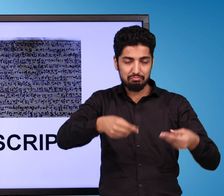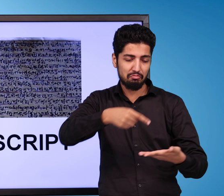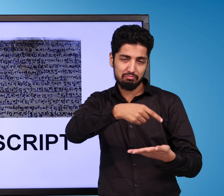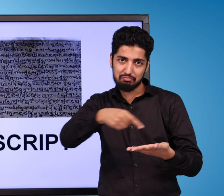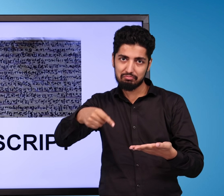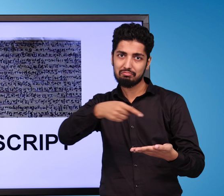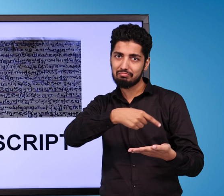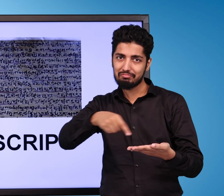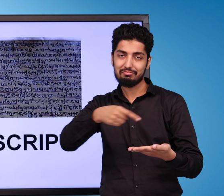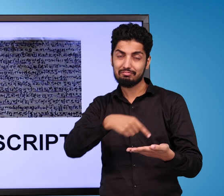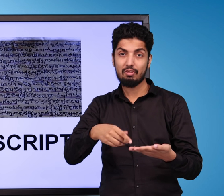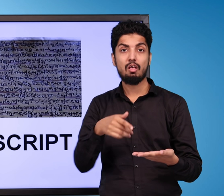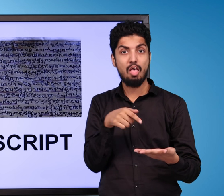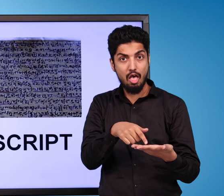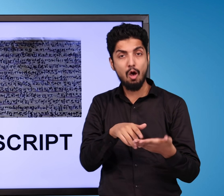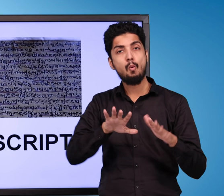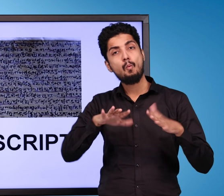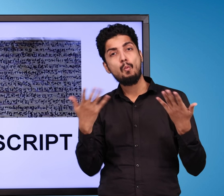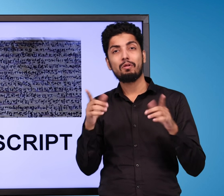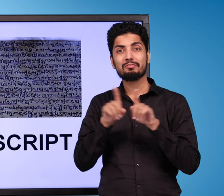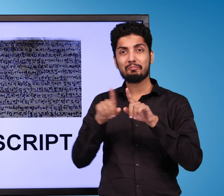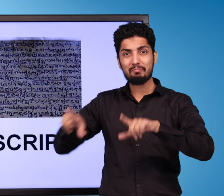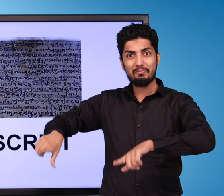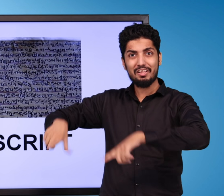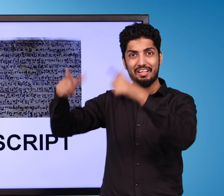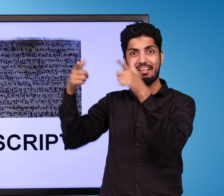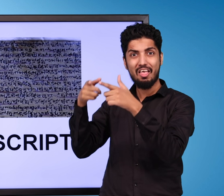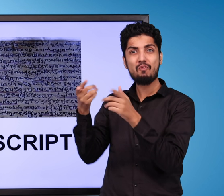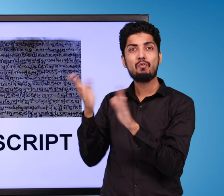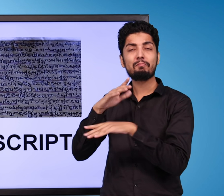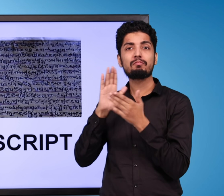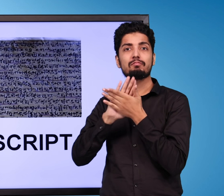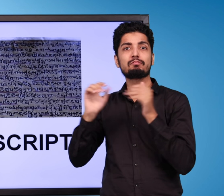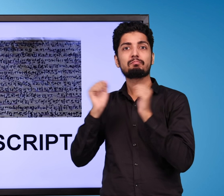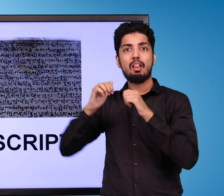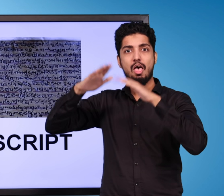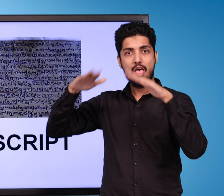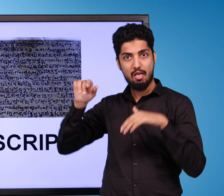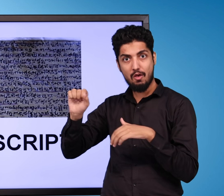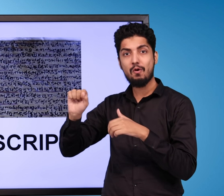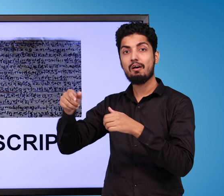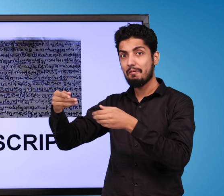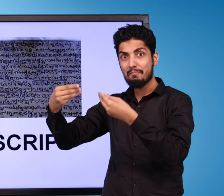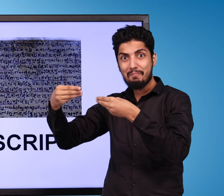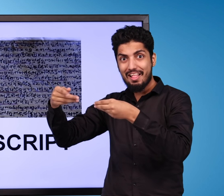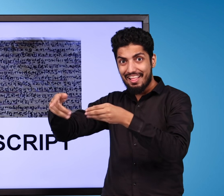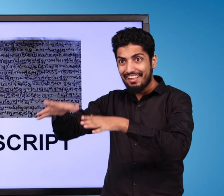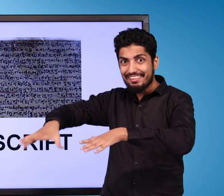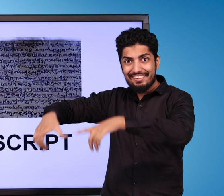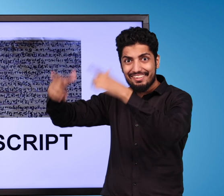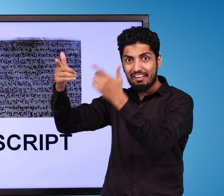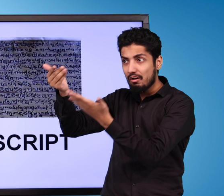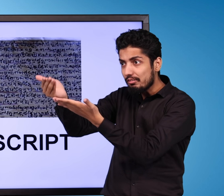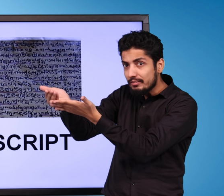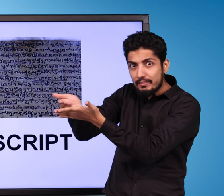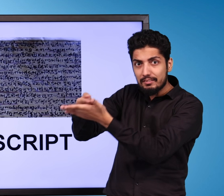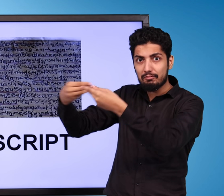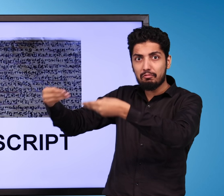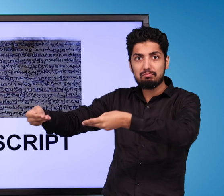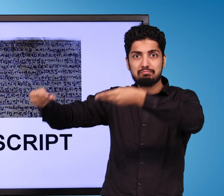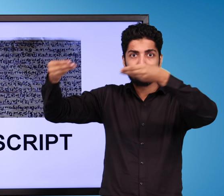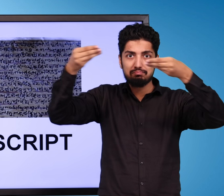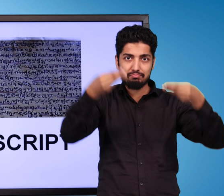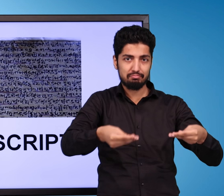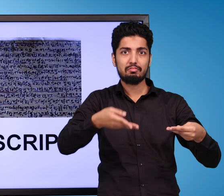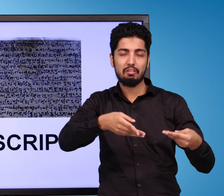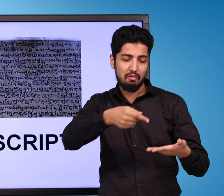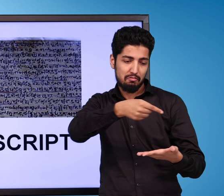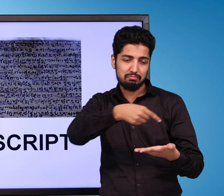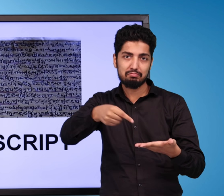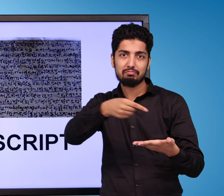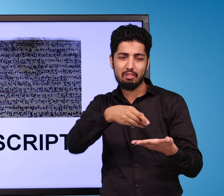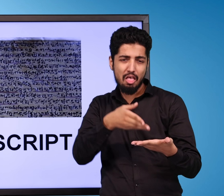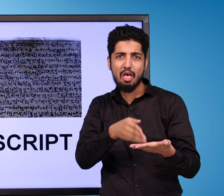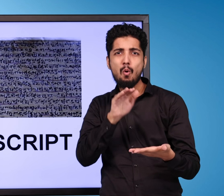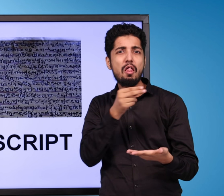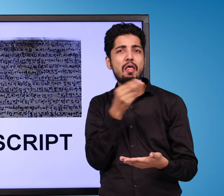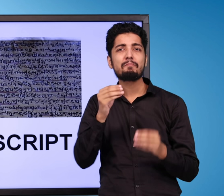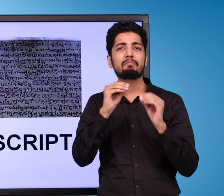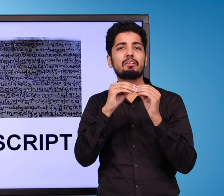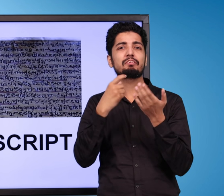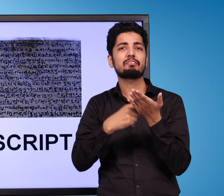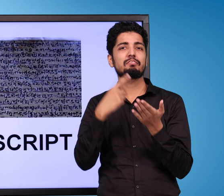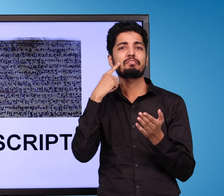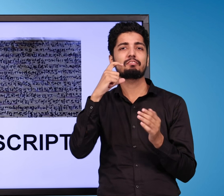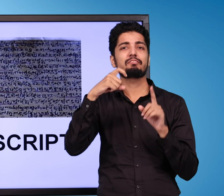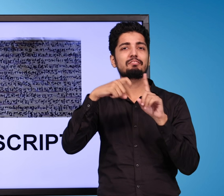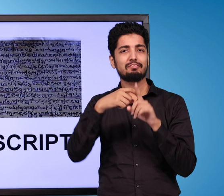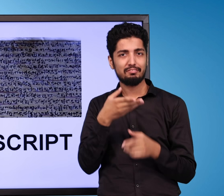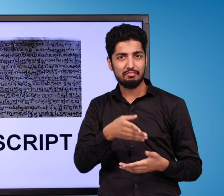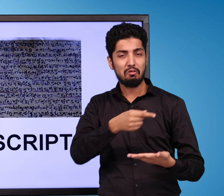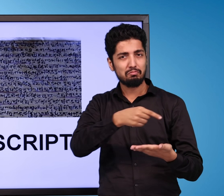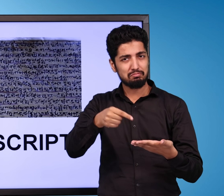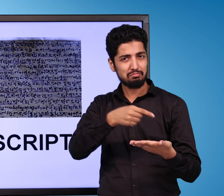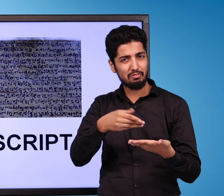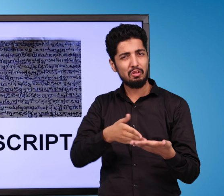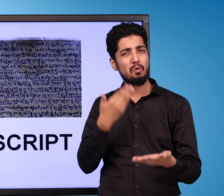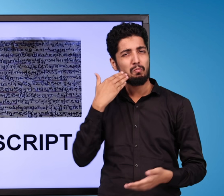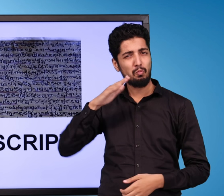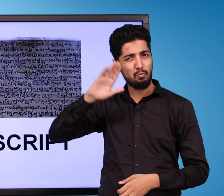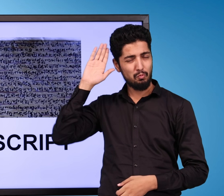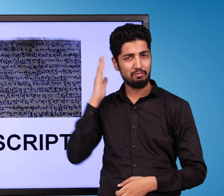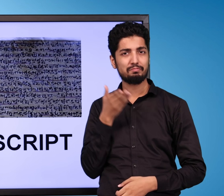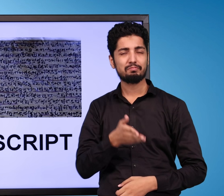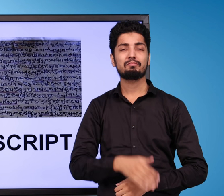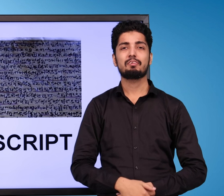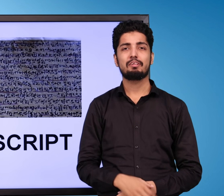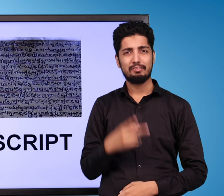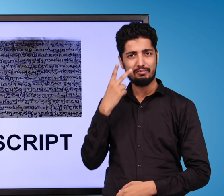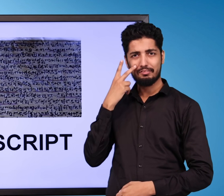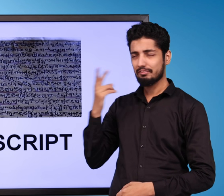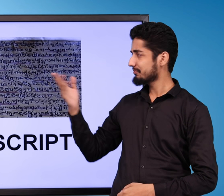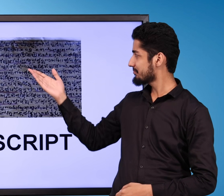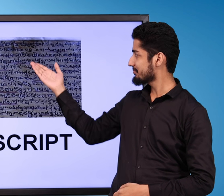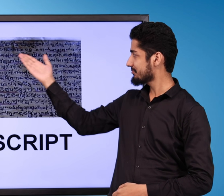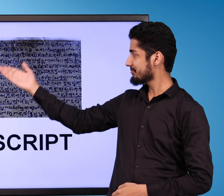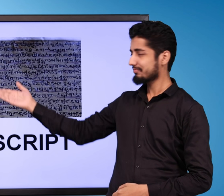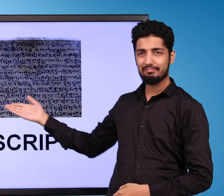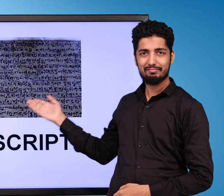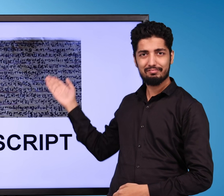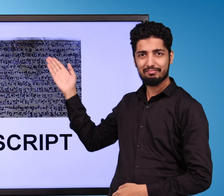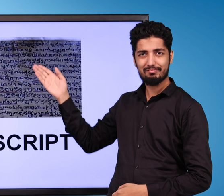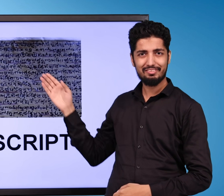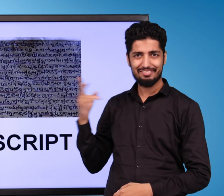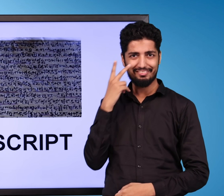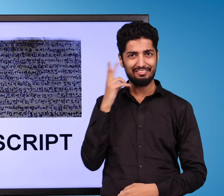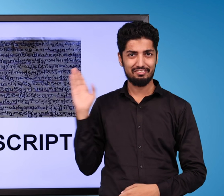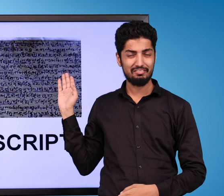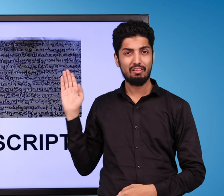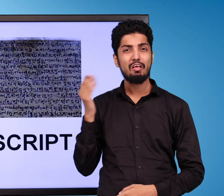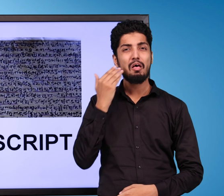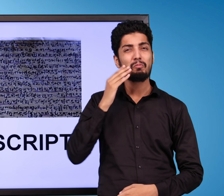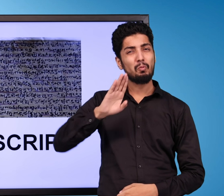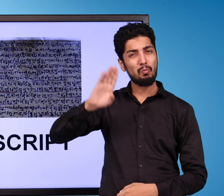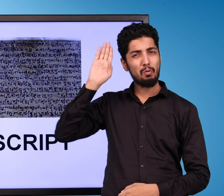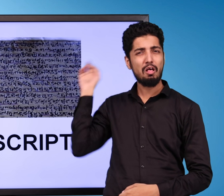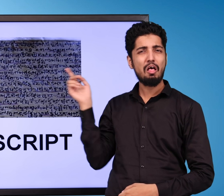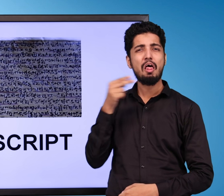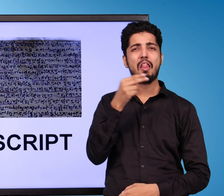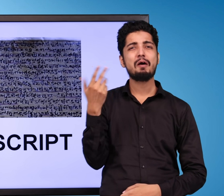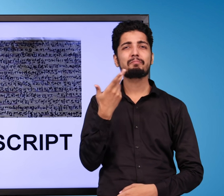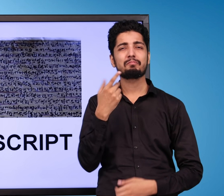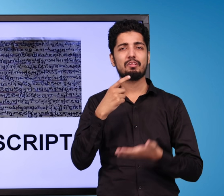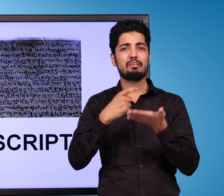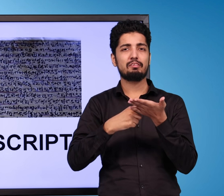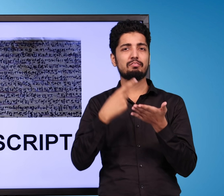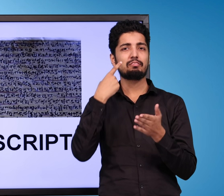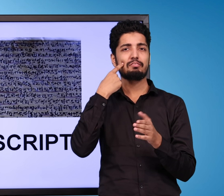or on the specially prepared bark of a tree known as the birch, which grows in the Himalayas. For example,